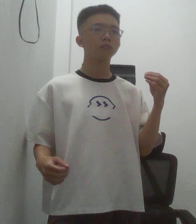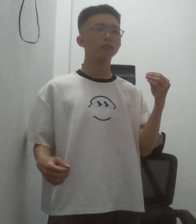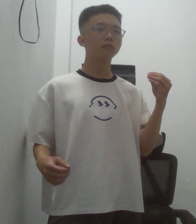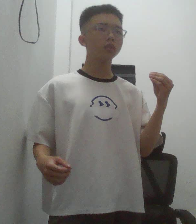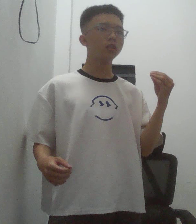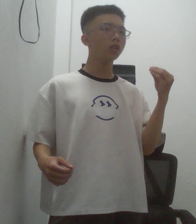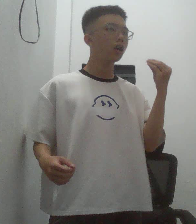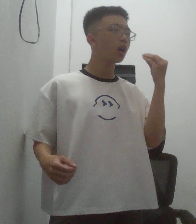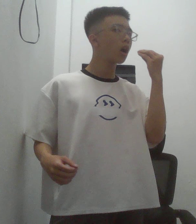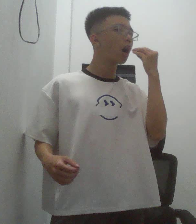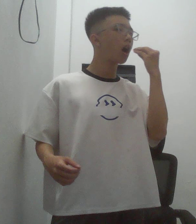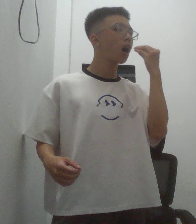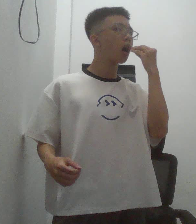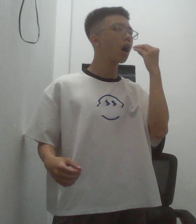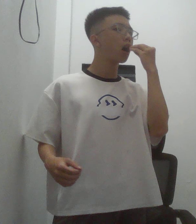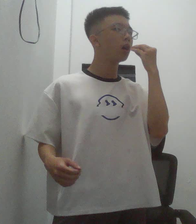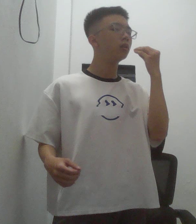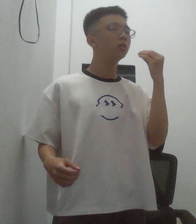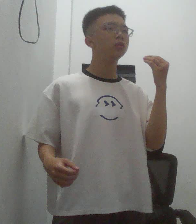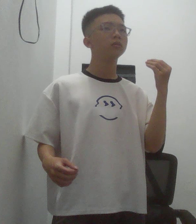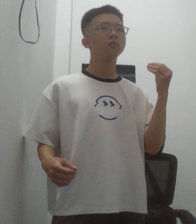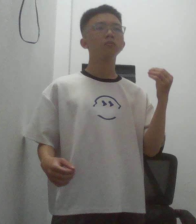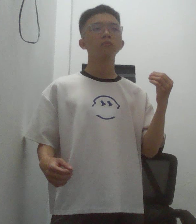an